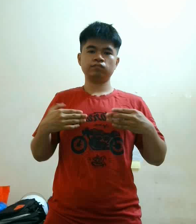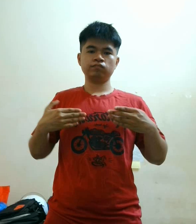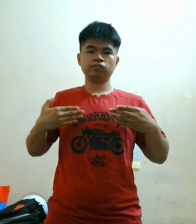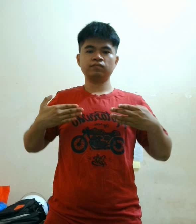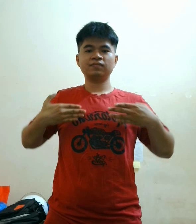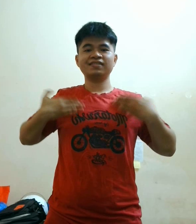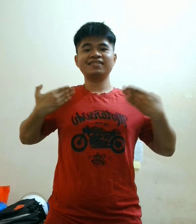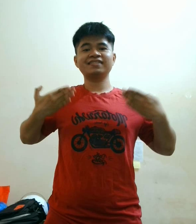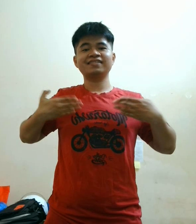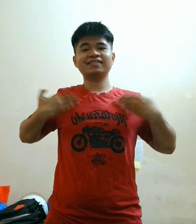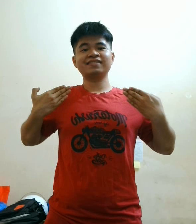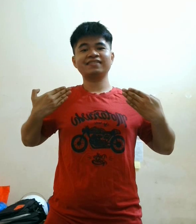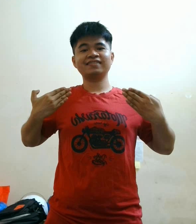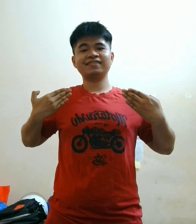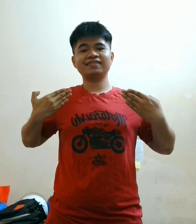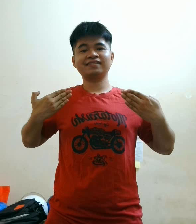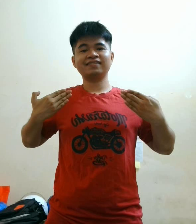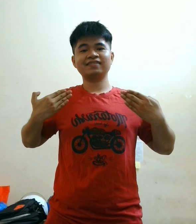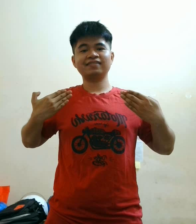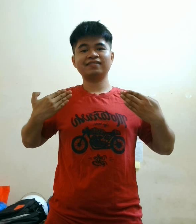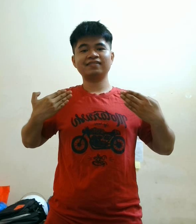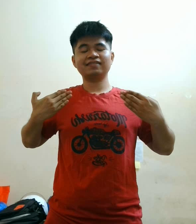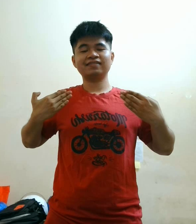vui ve